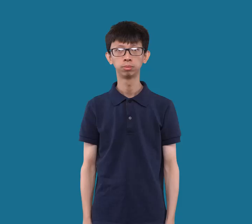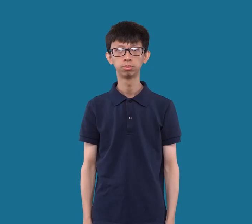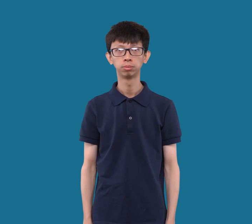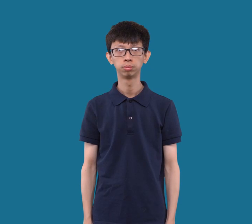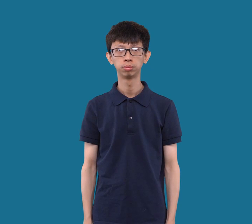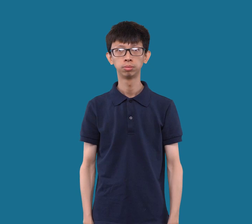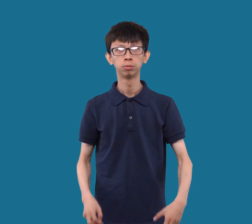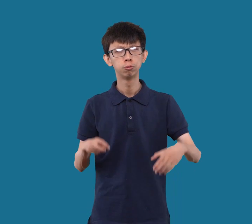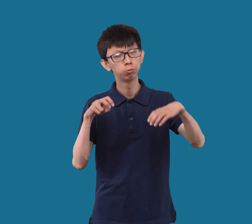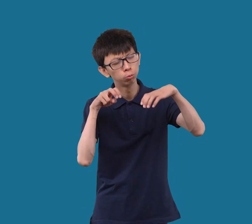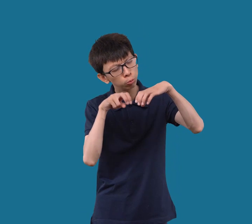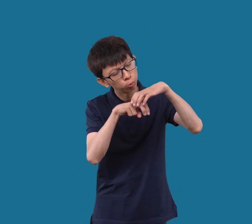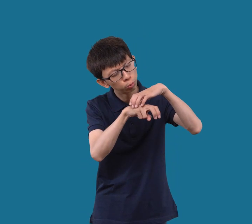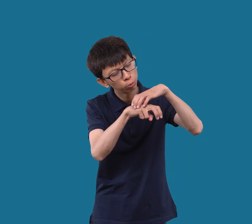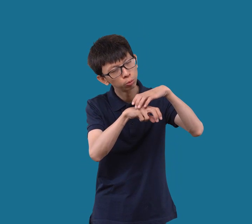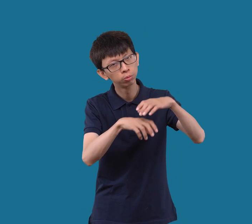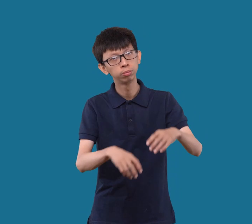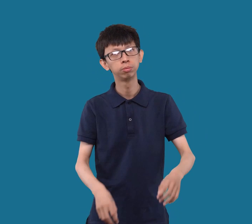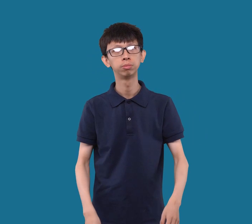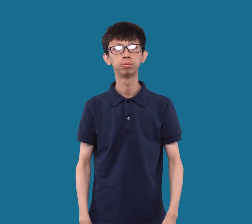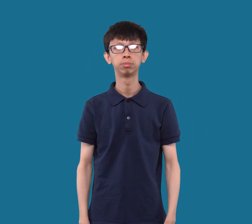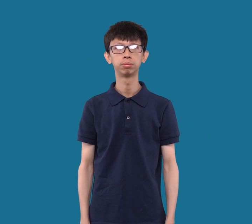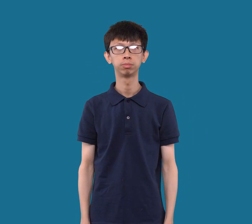chui